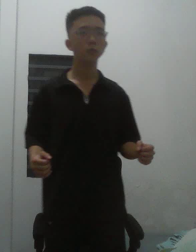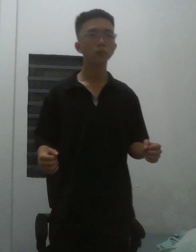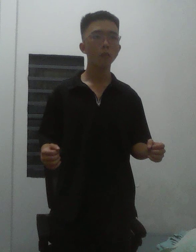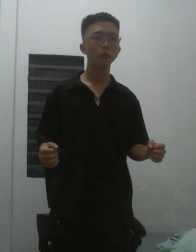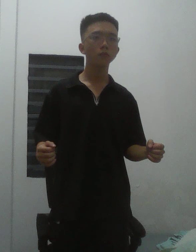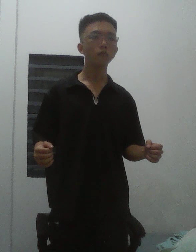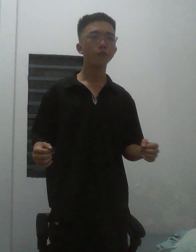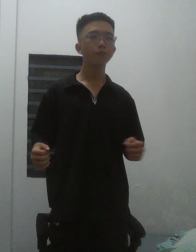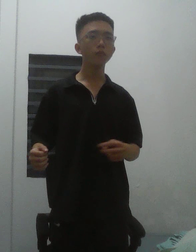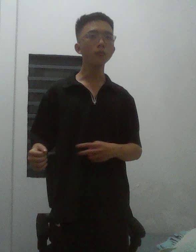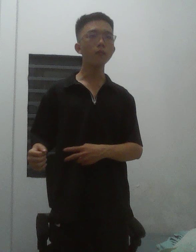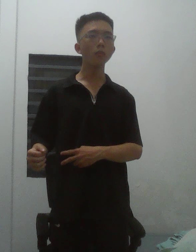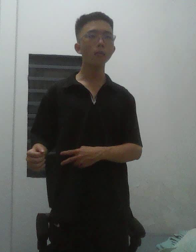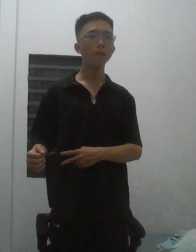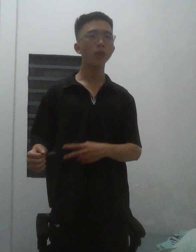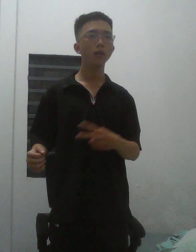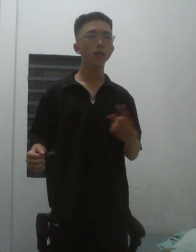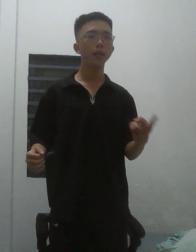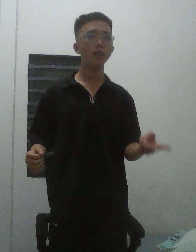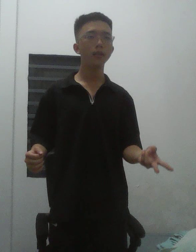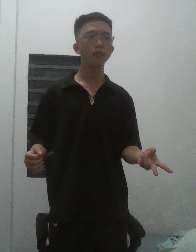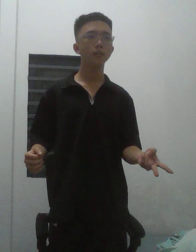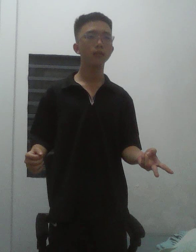it